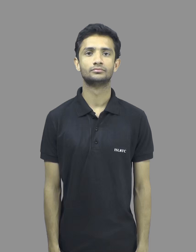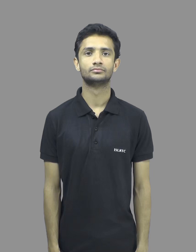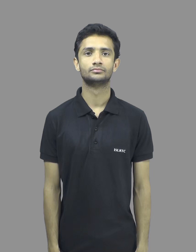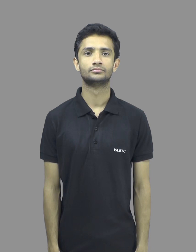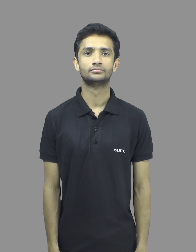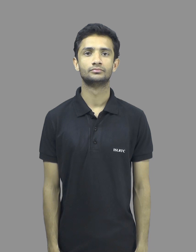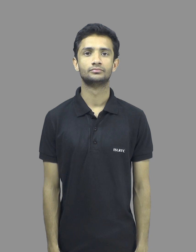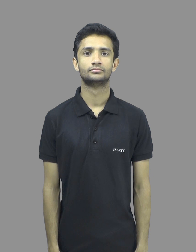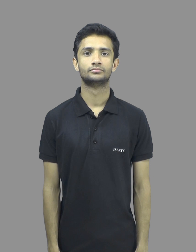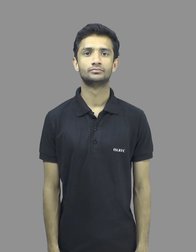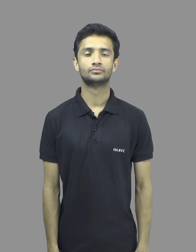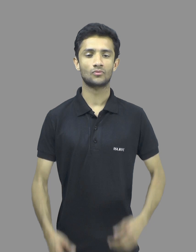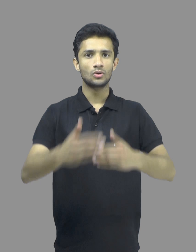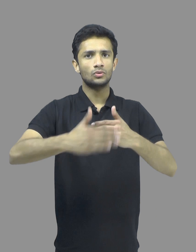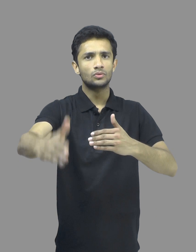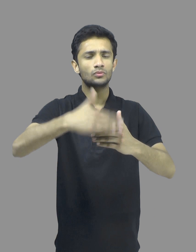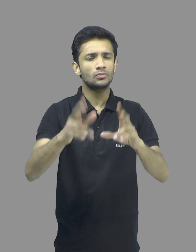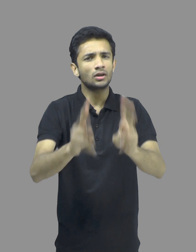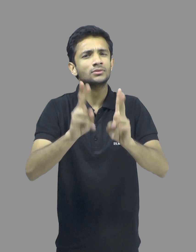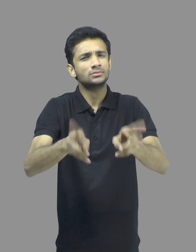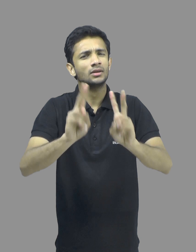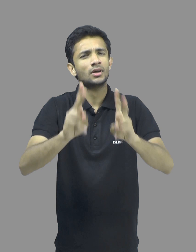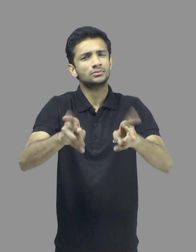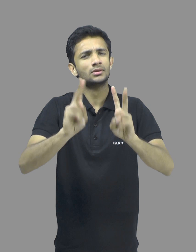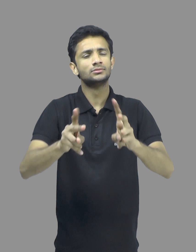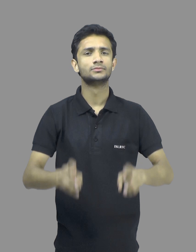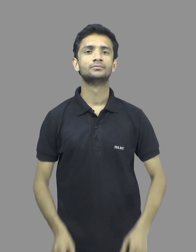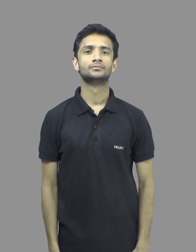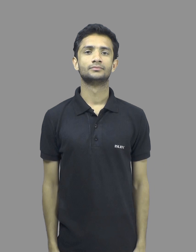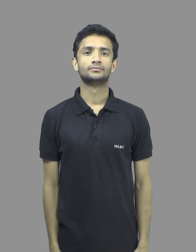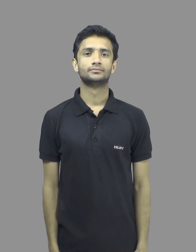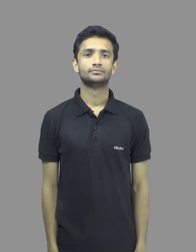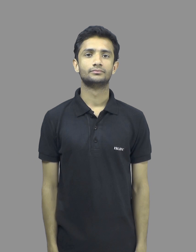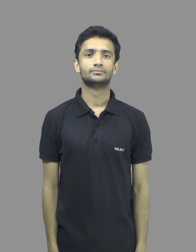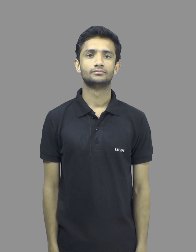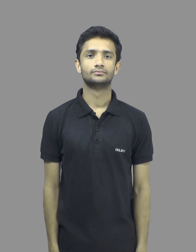Constant Continuous